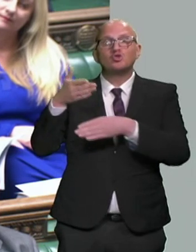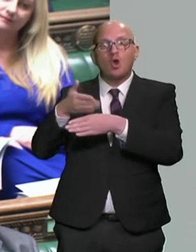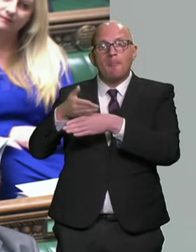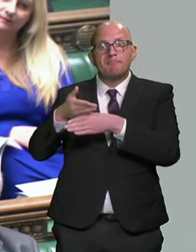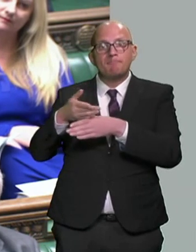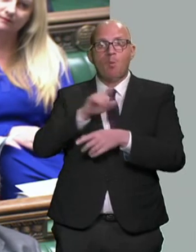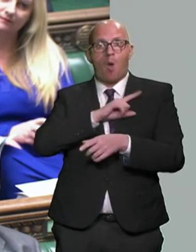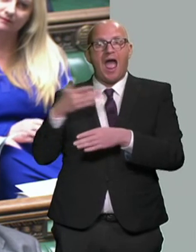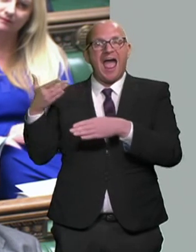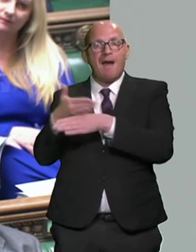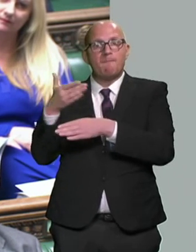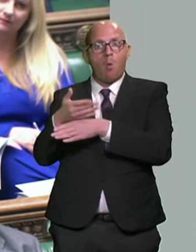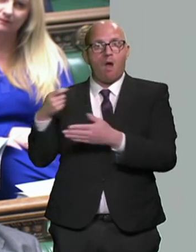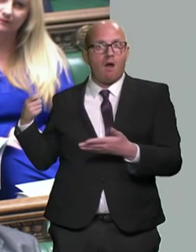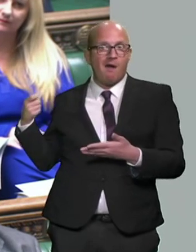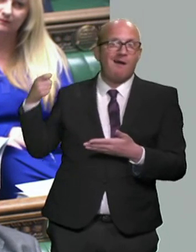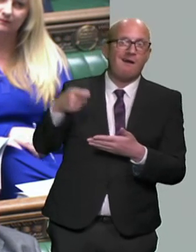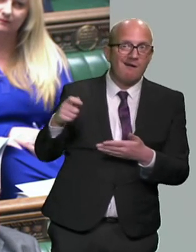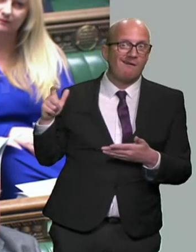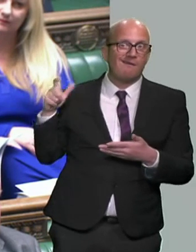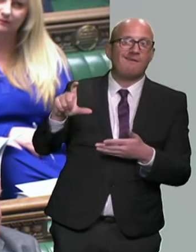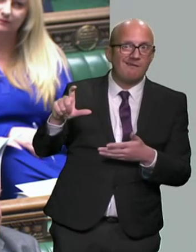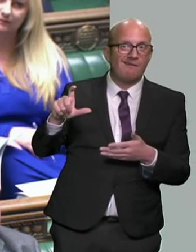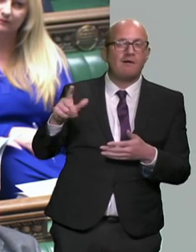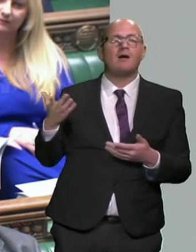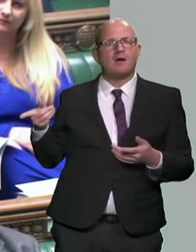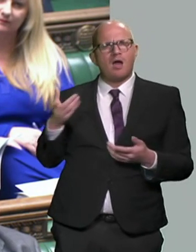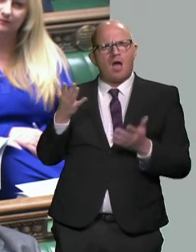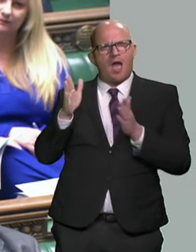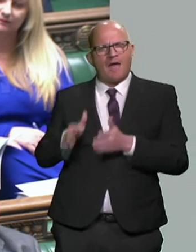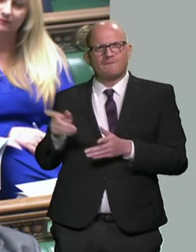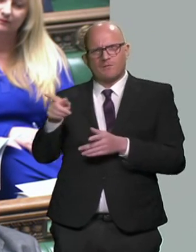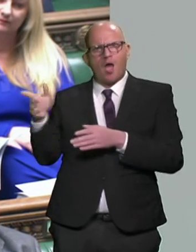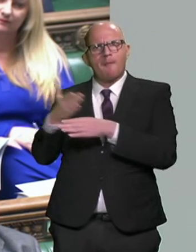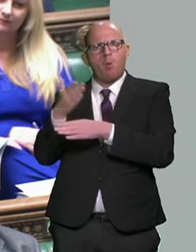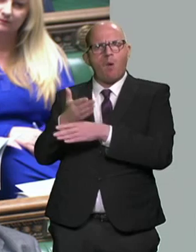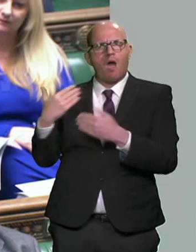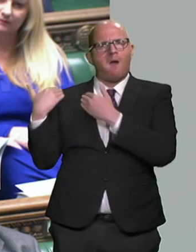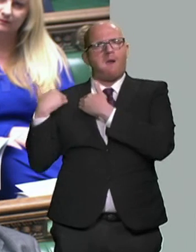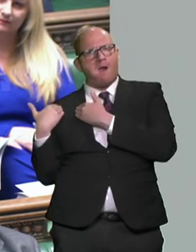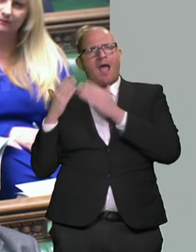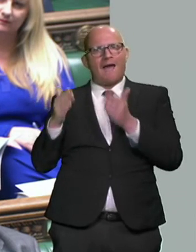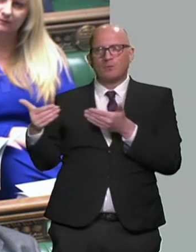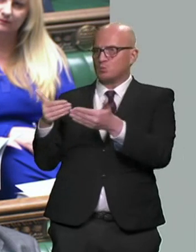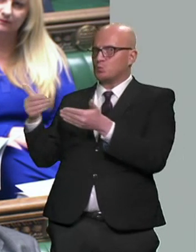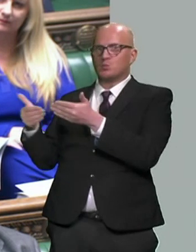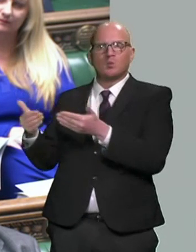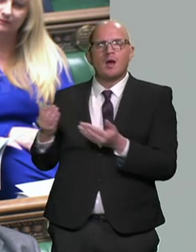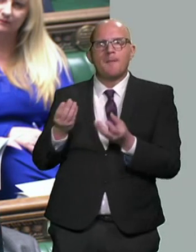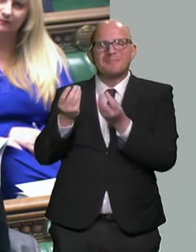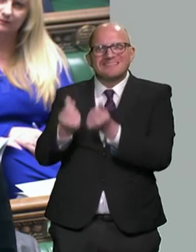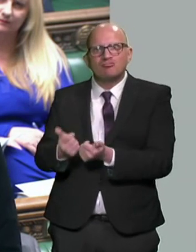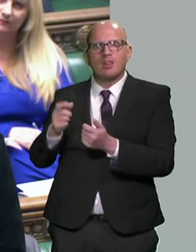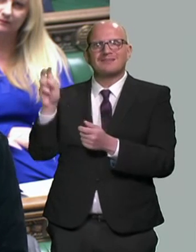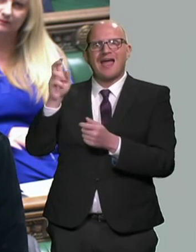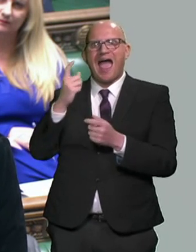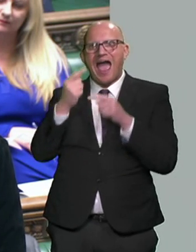Employers are already facing increased costs in energy and materials, and many businesses will not be able to bear such pressure.